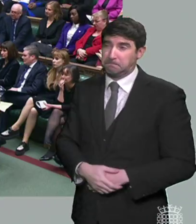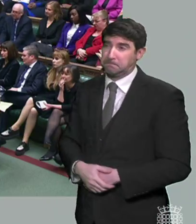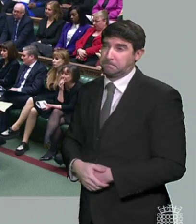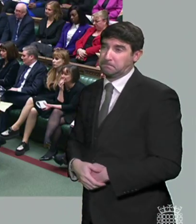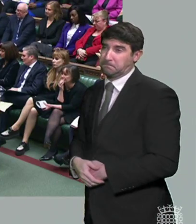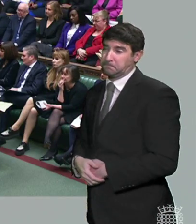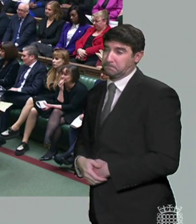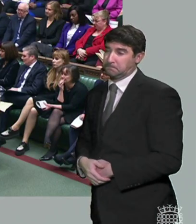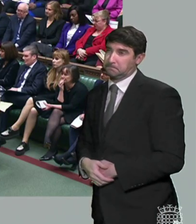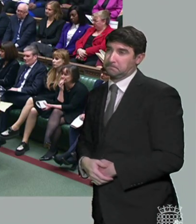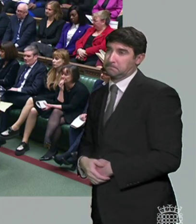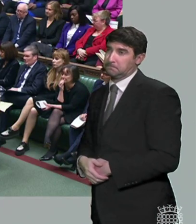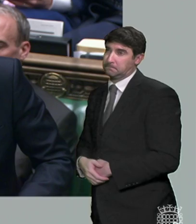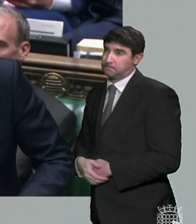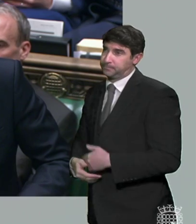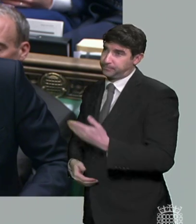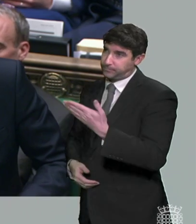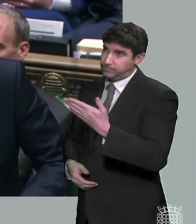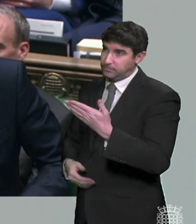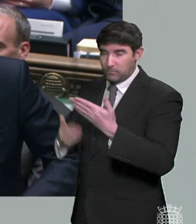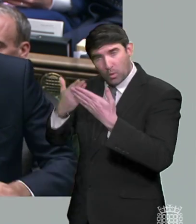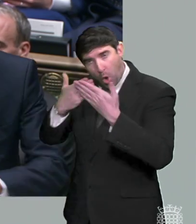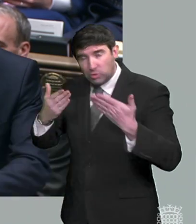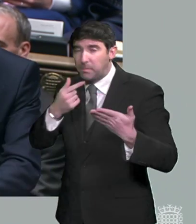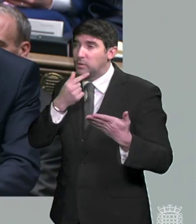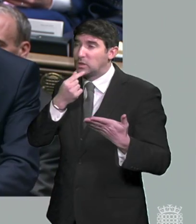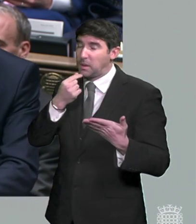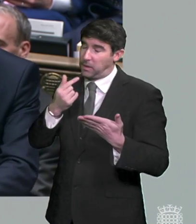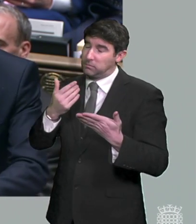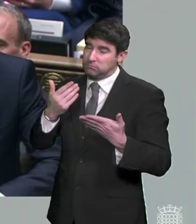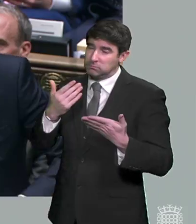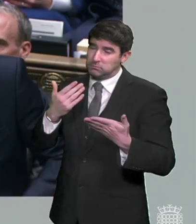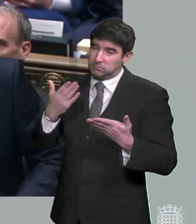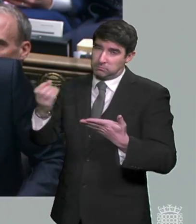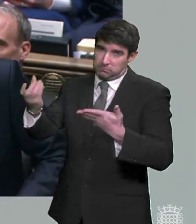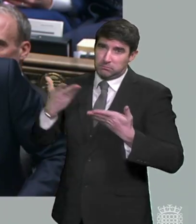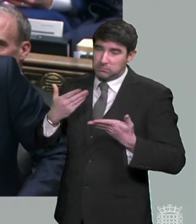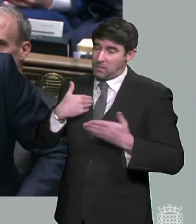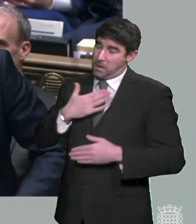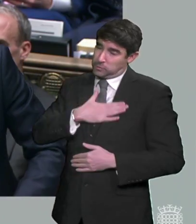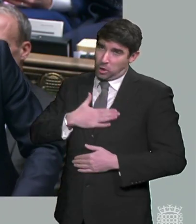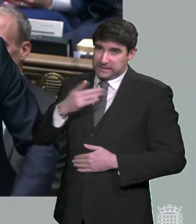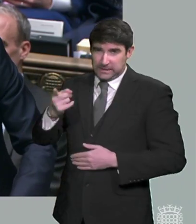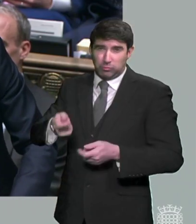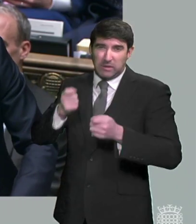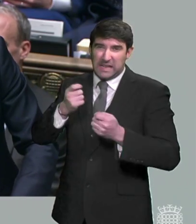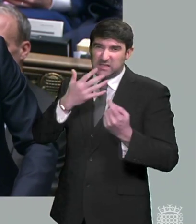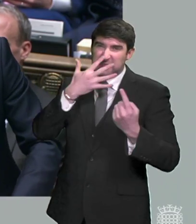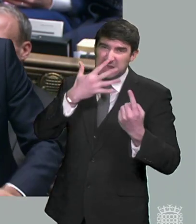The honourable Gentleman raises a very important case, and I am very sorry to hear about the specific families he mentions.